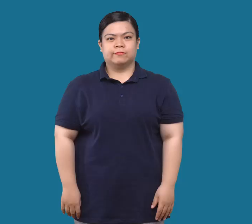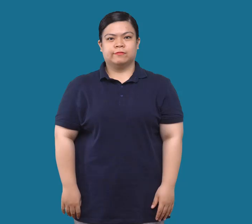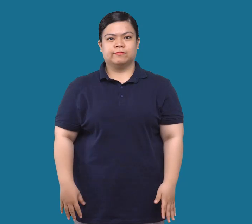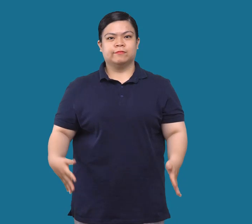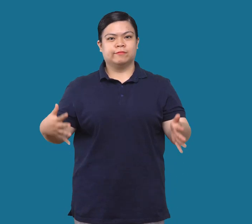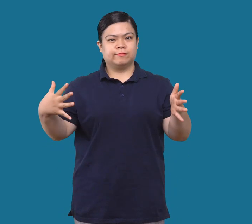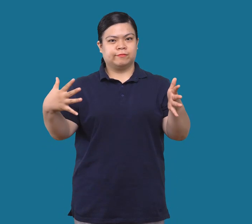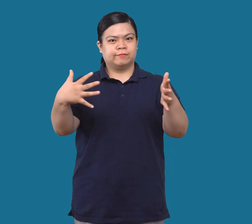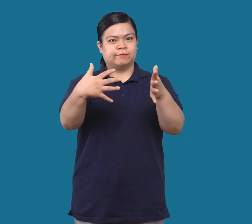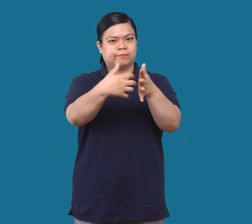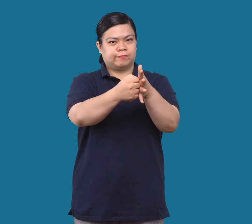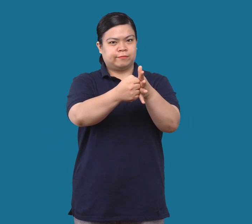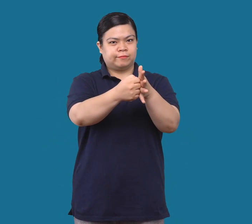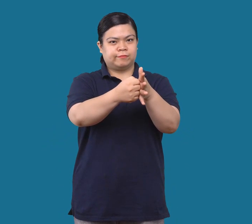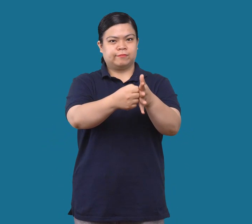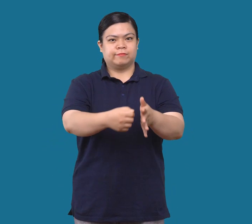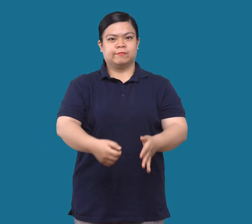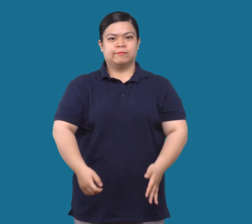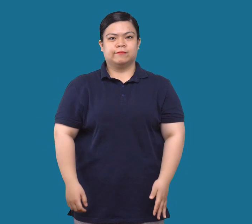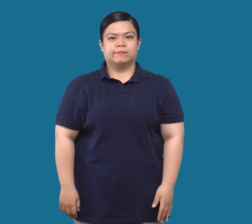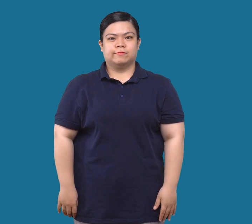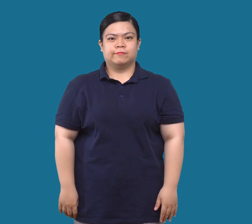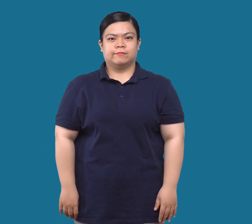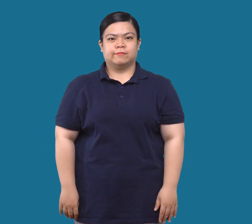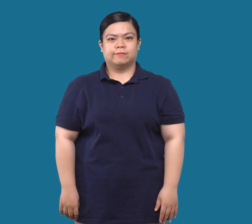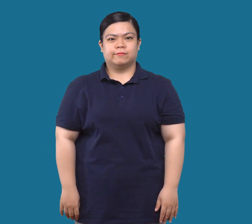tác dụng